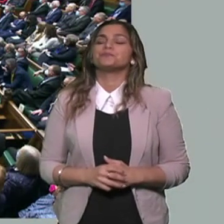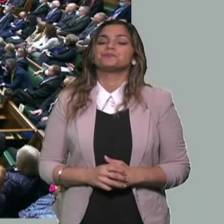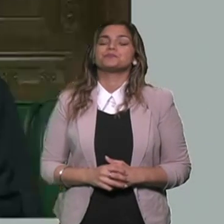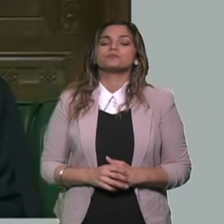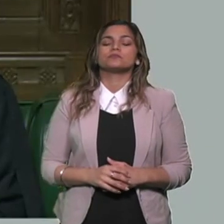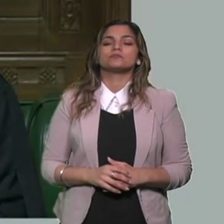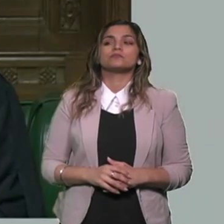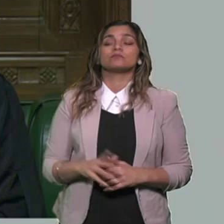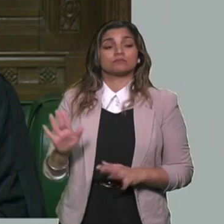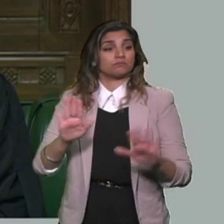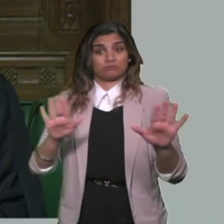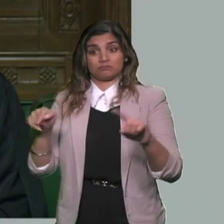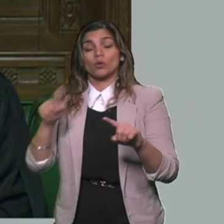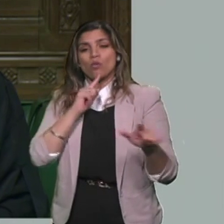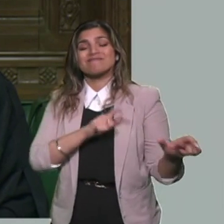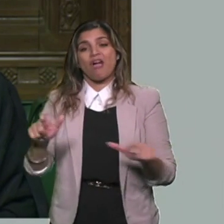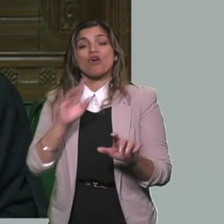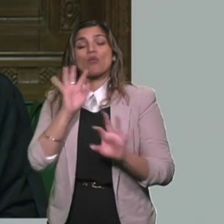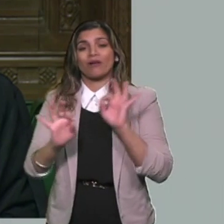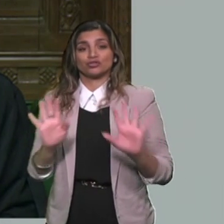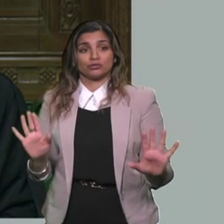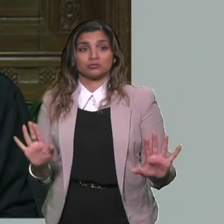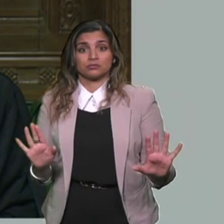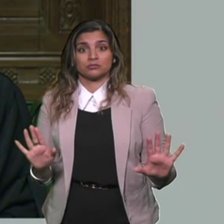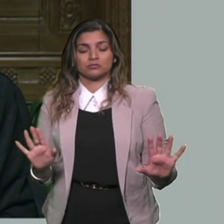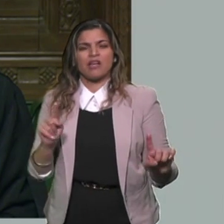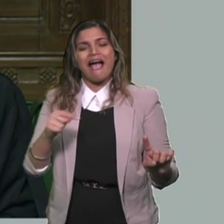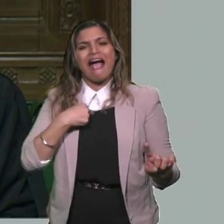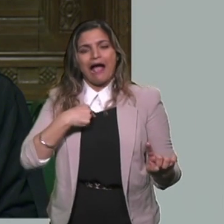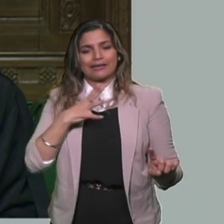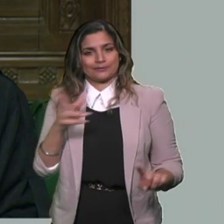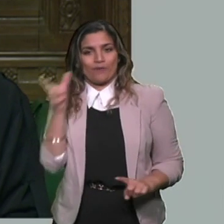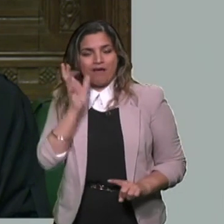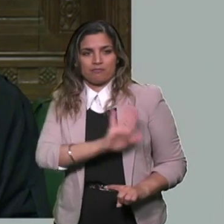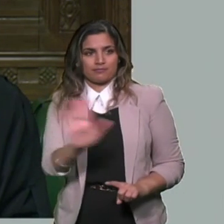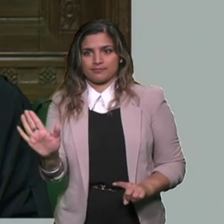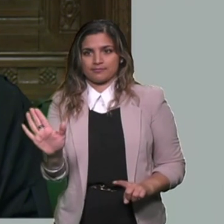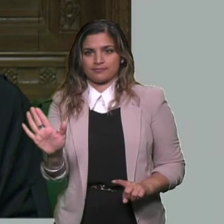Order. This question will continue, and I will hear the question.